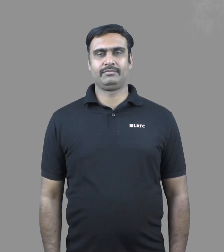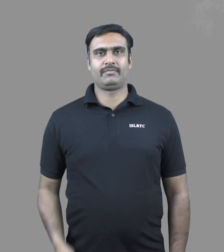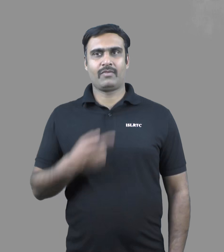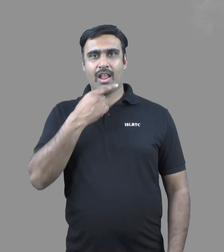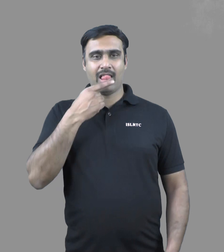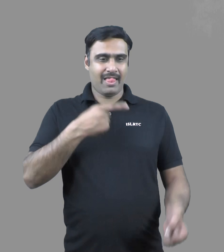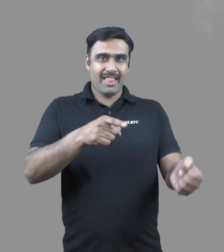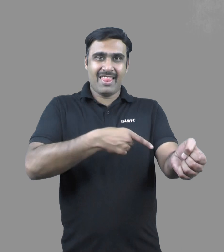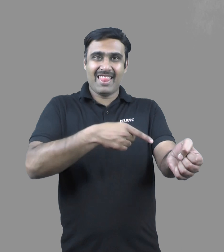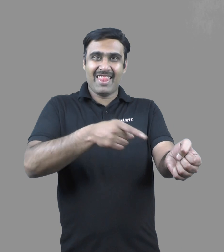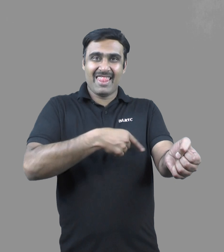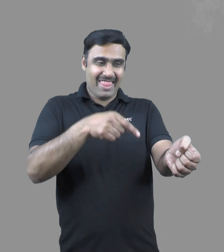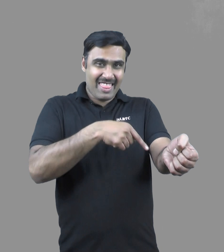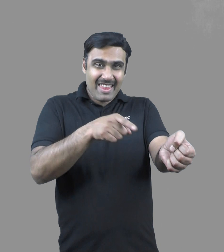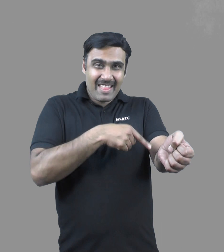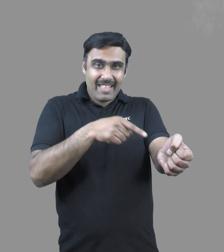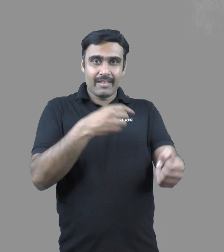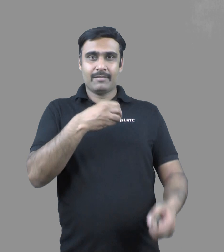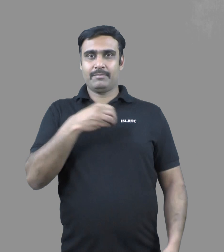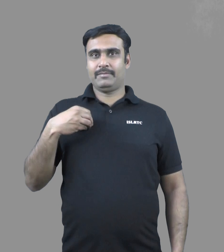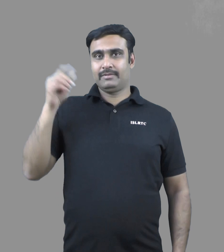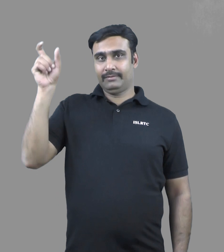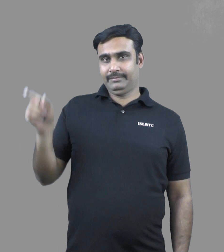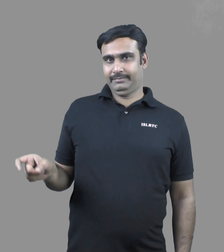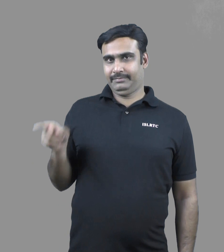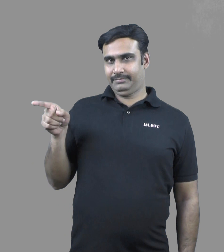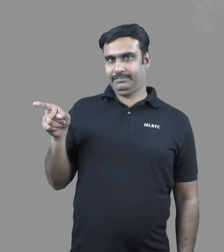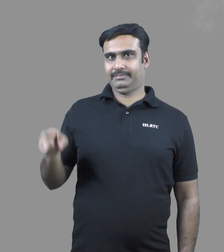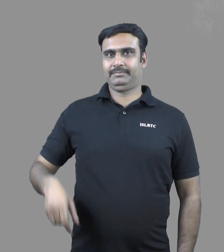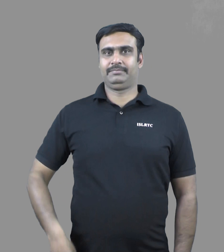Hematologist